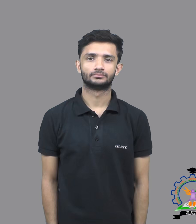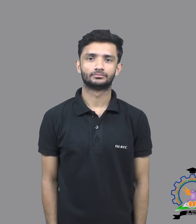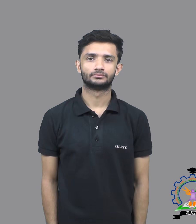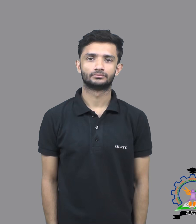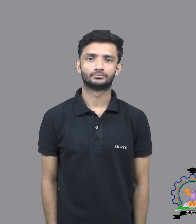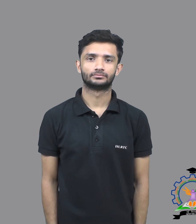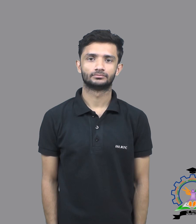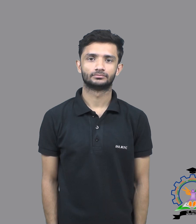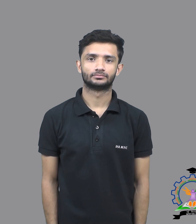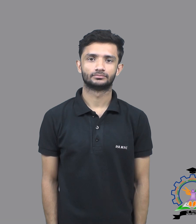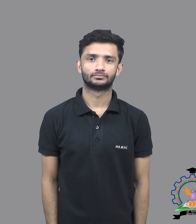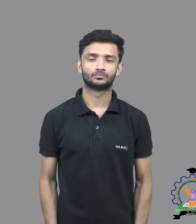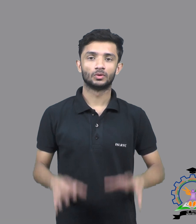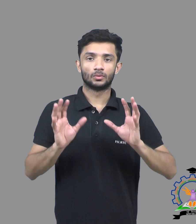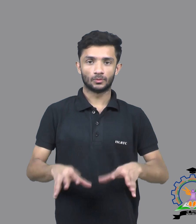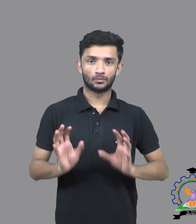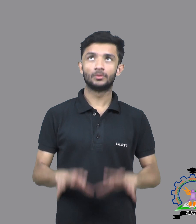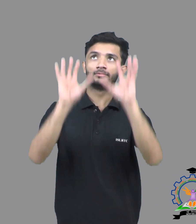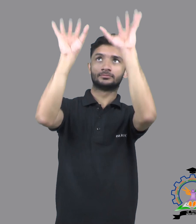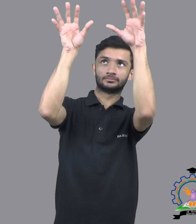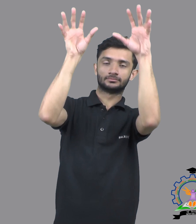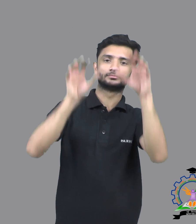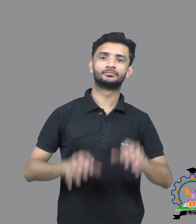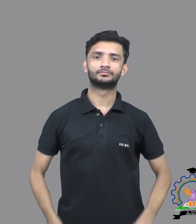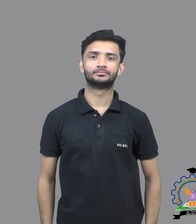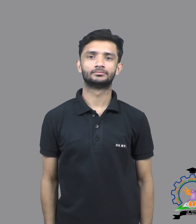Basketball